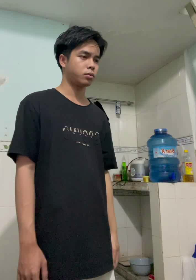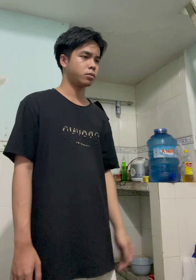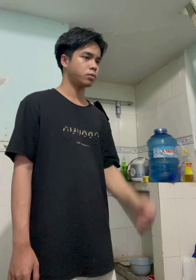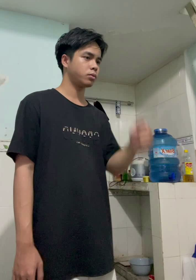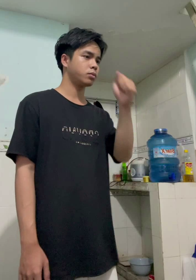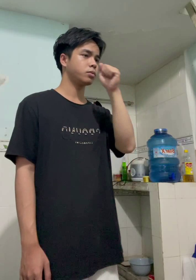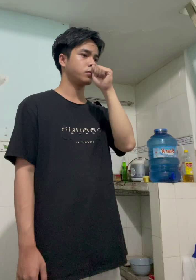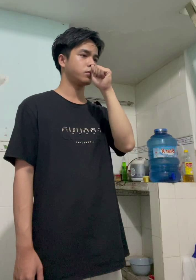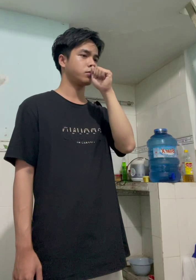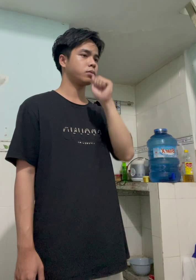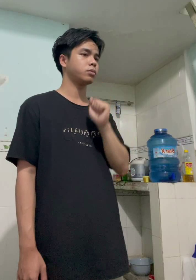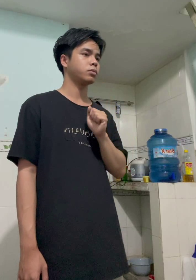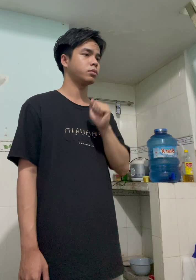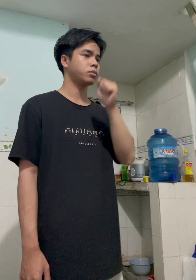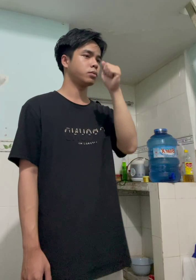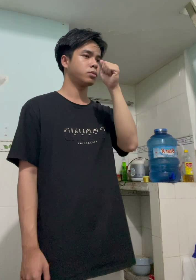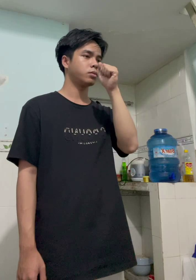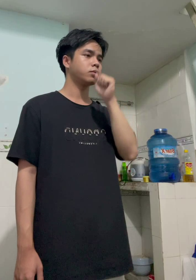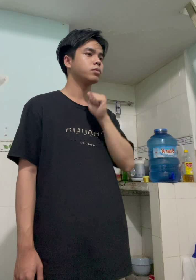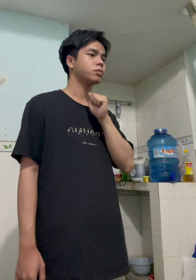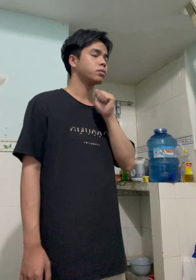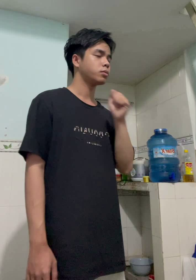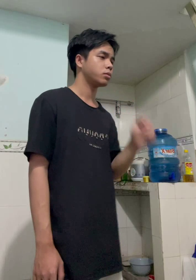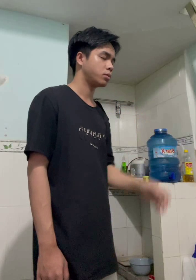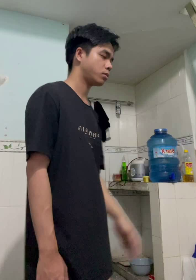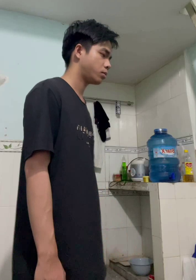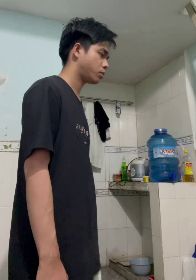dong y